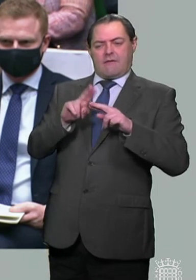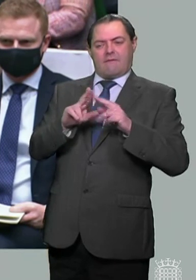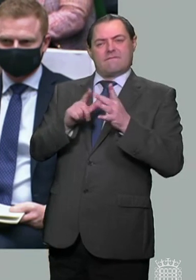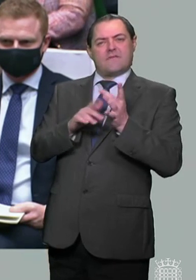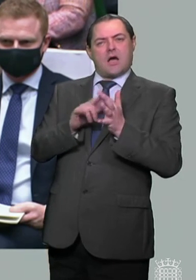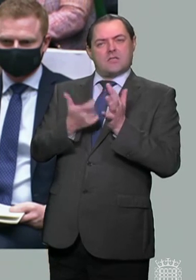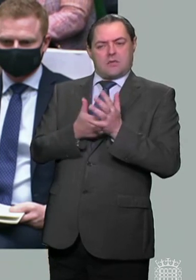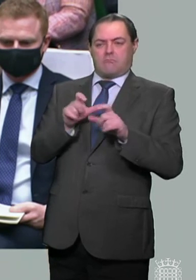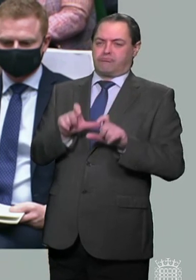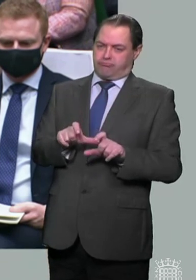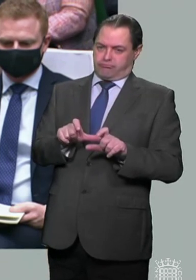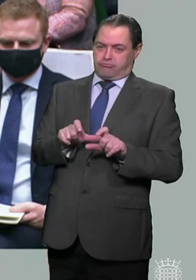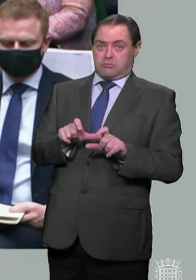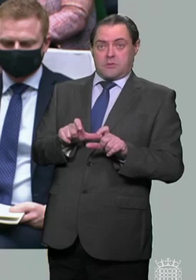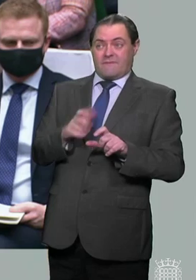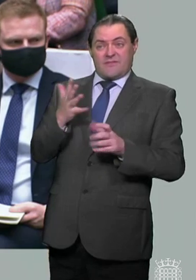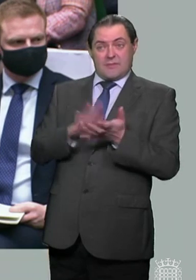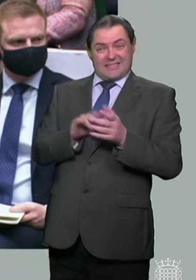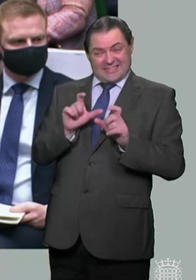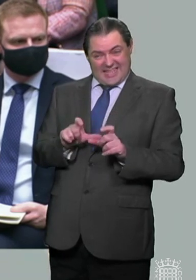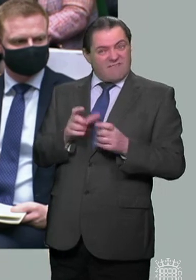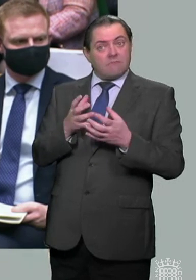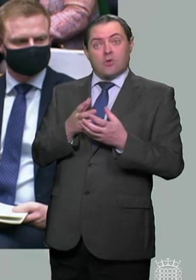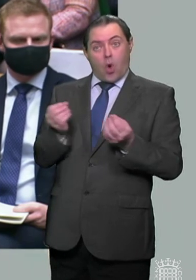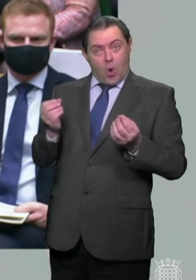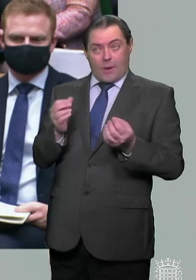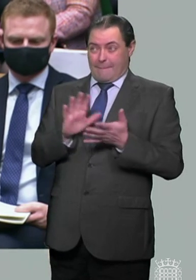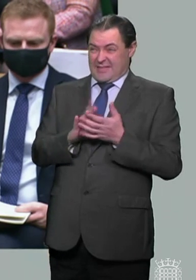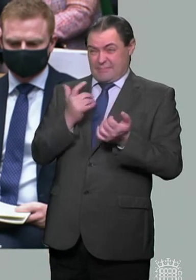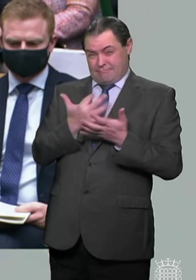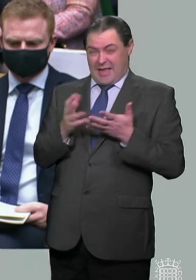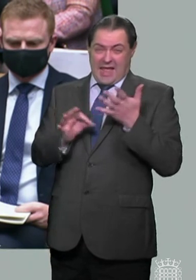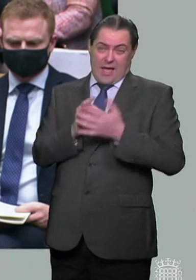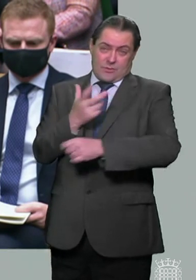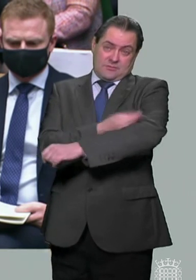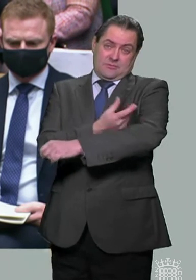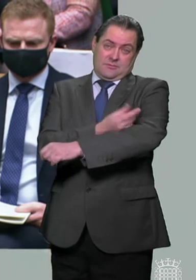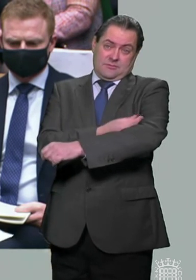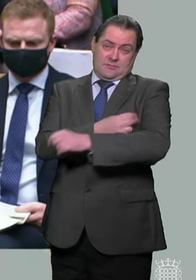If we could reduce that or take that away, it could release thousands of hours of clinicians’ time.